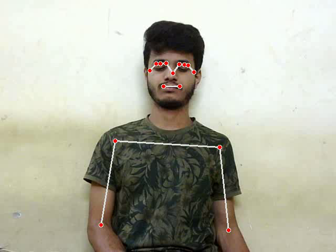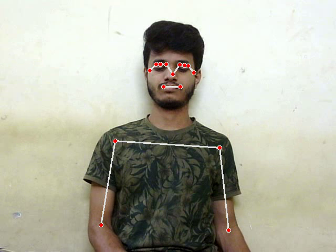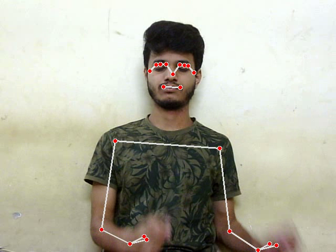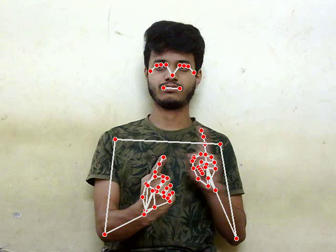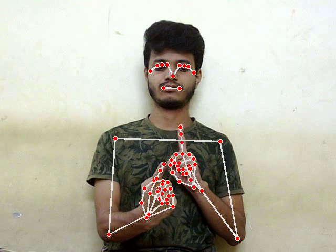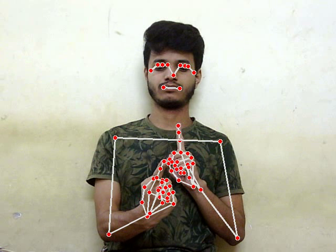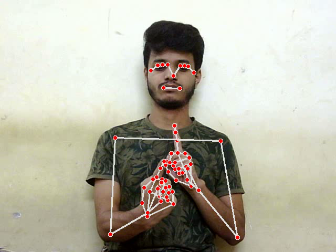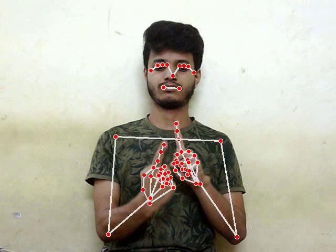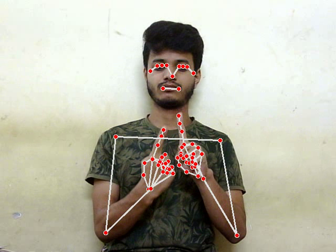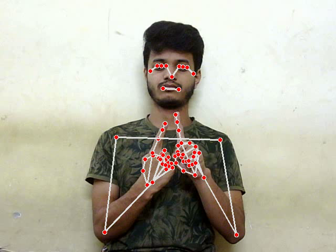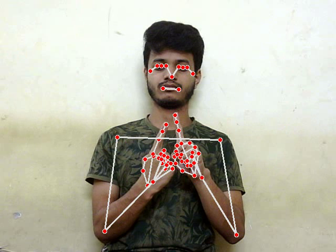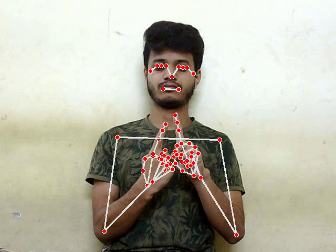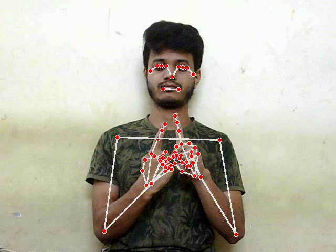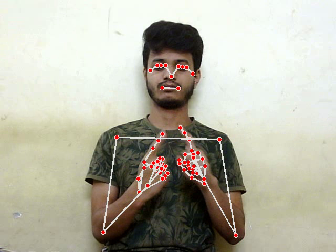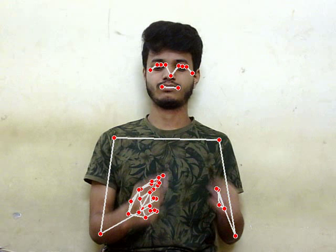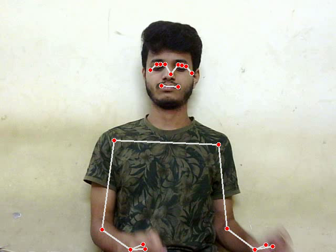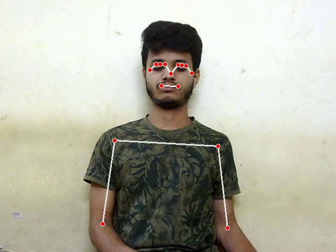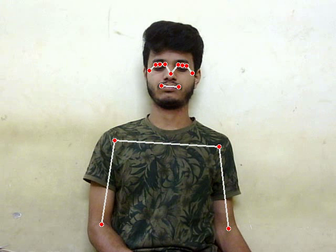meet